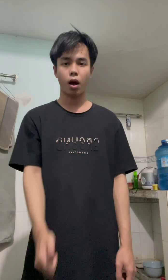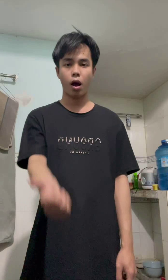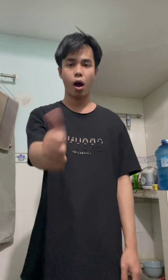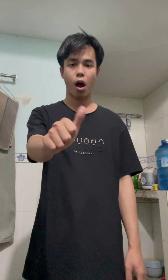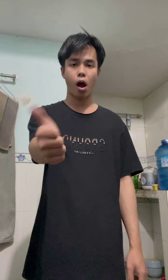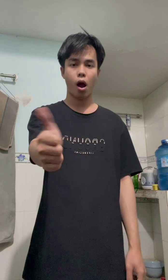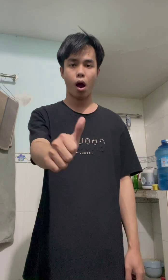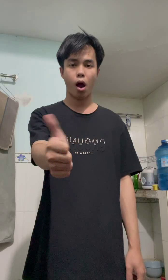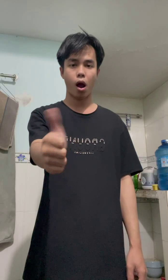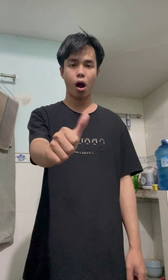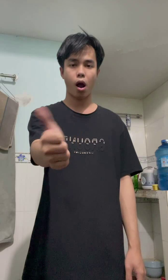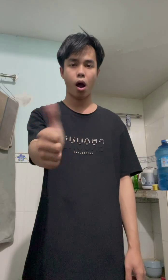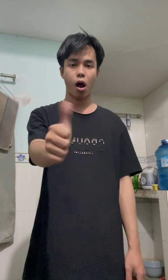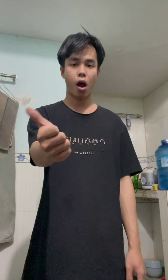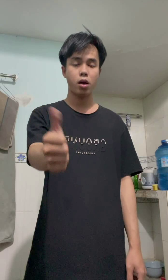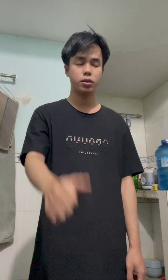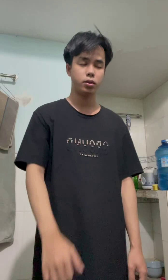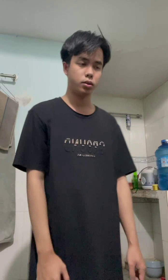ai